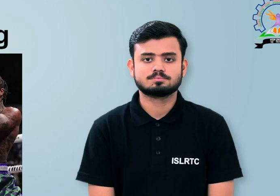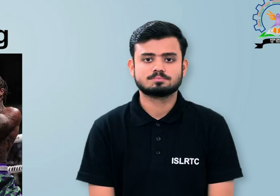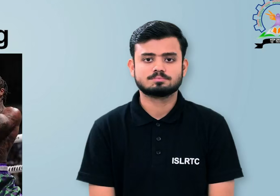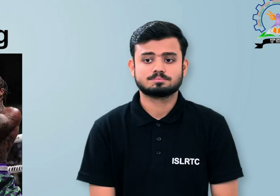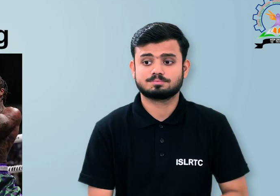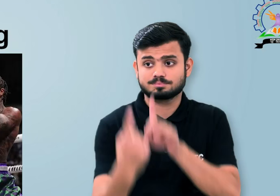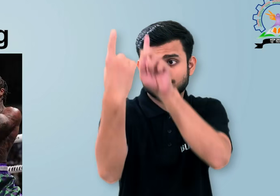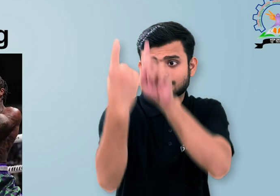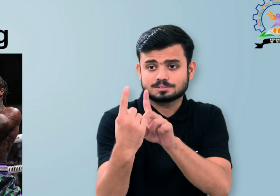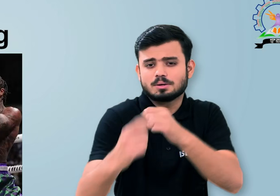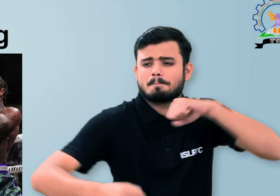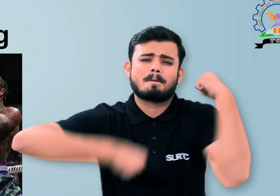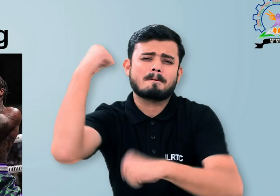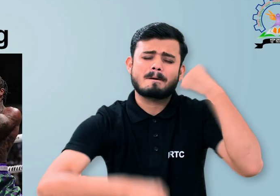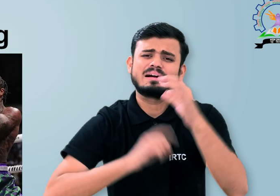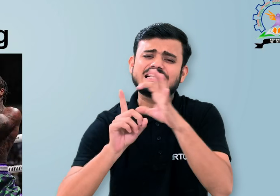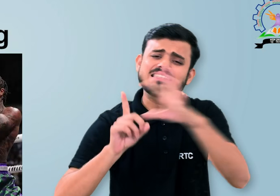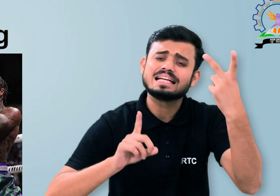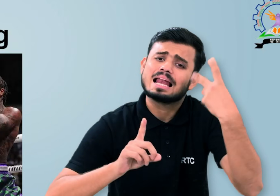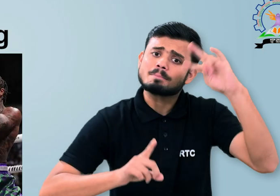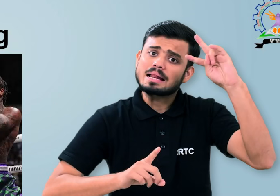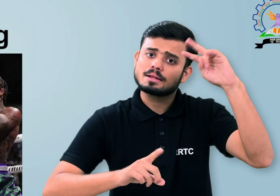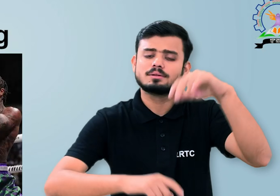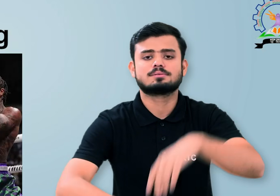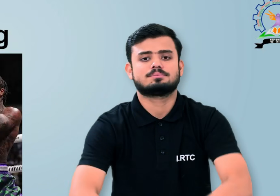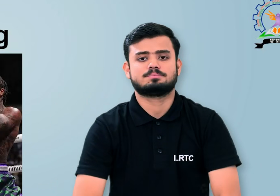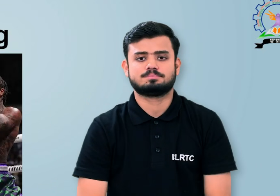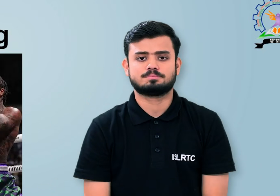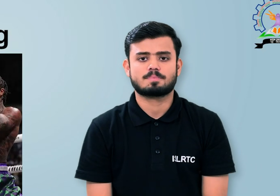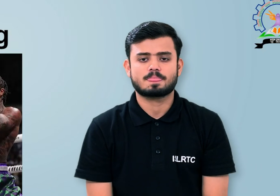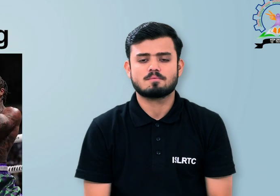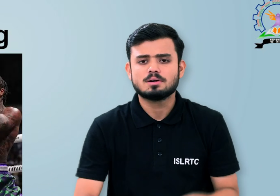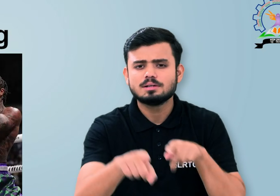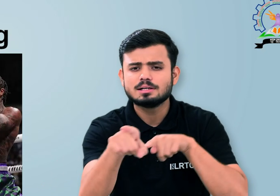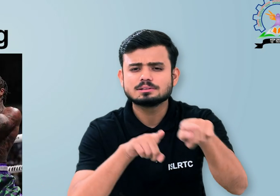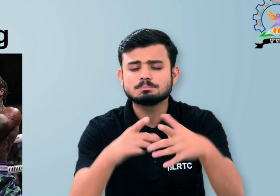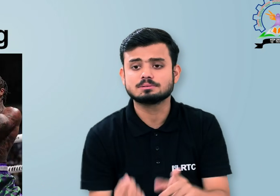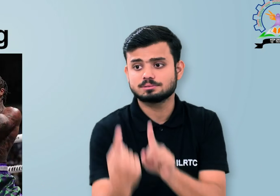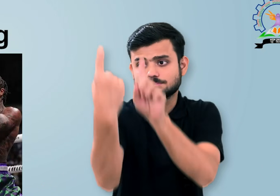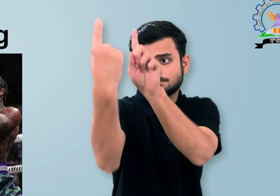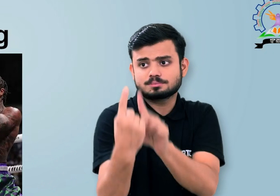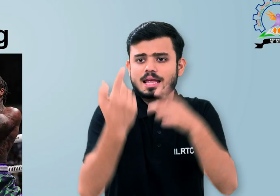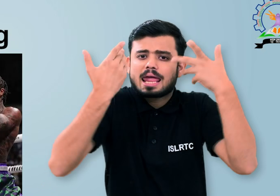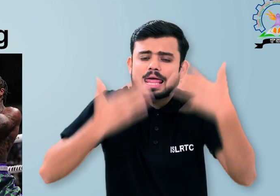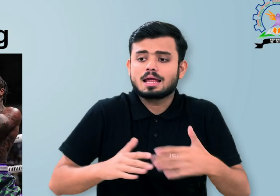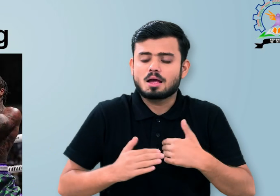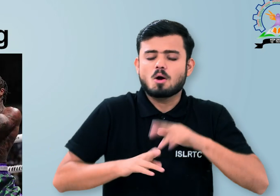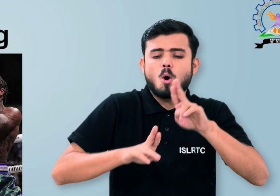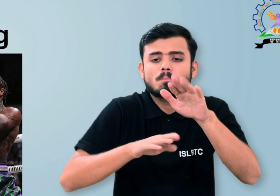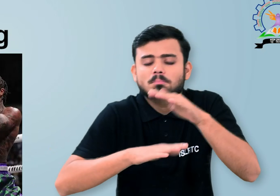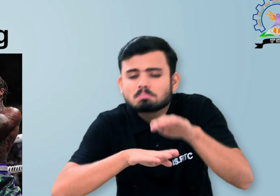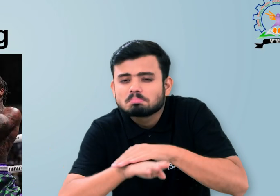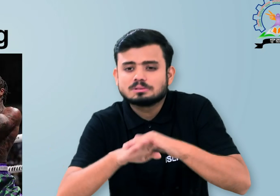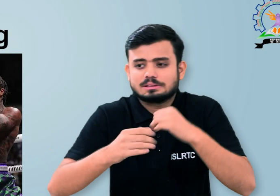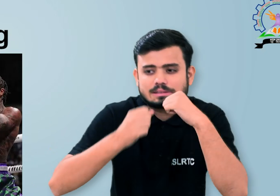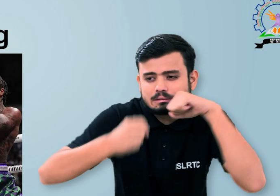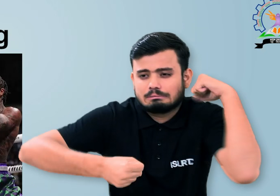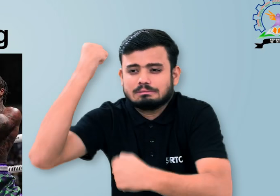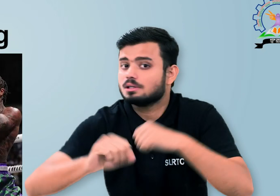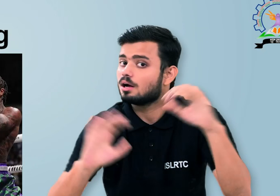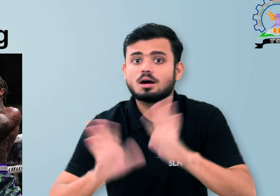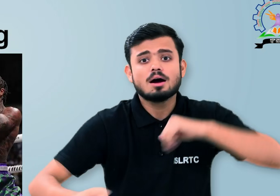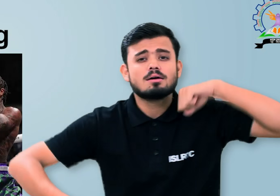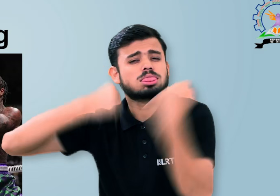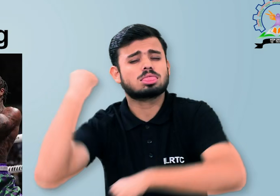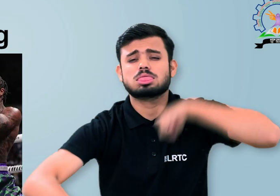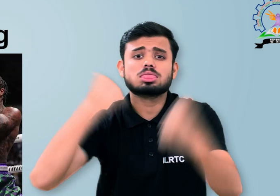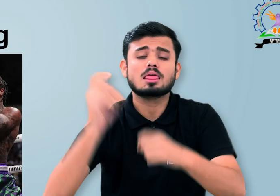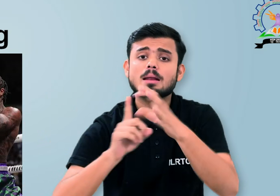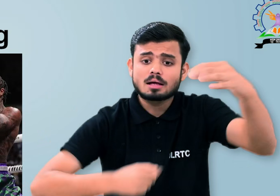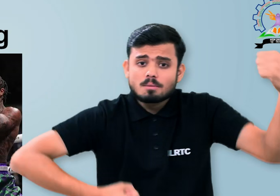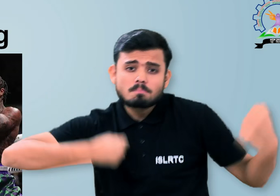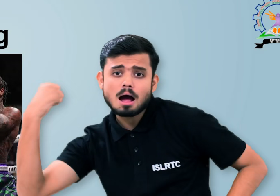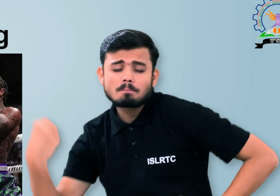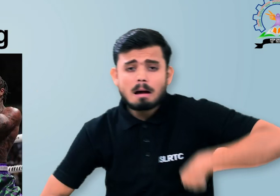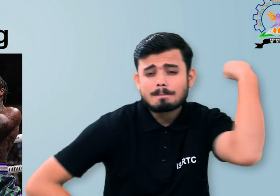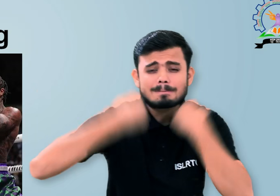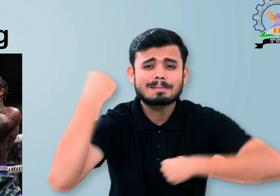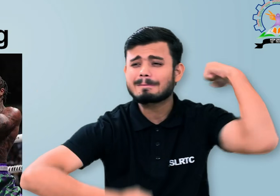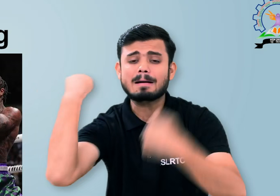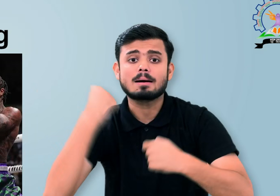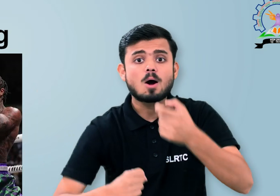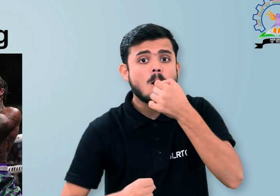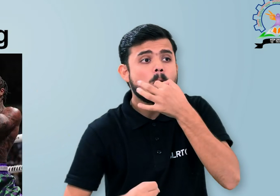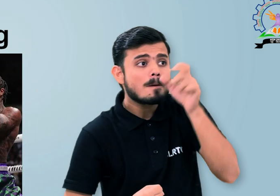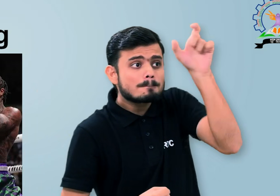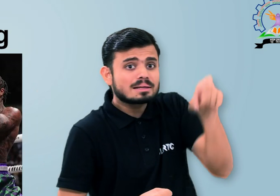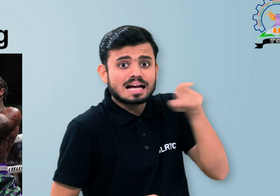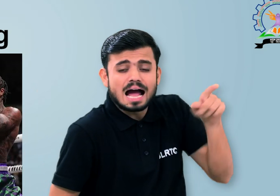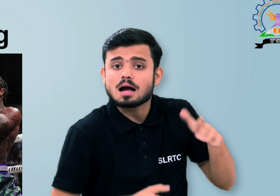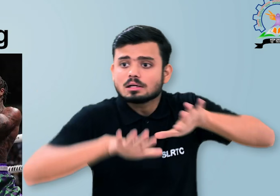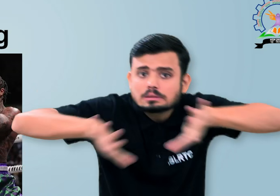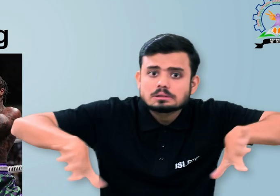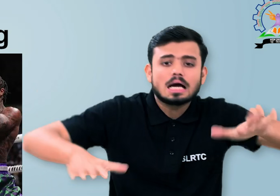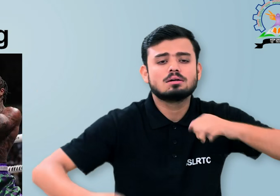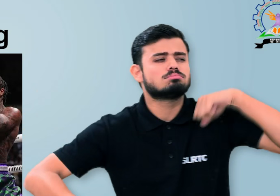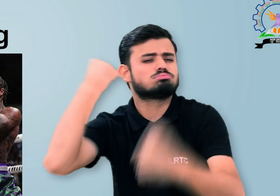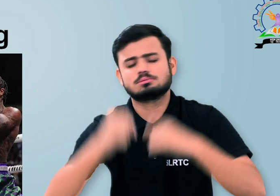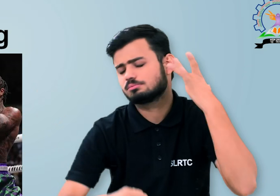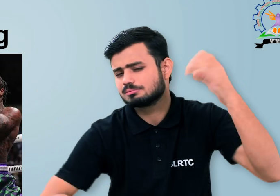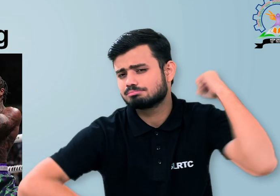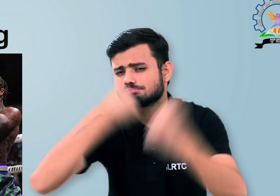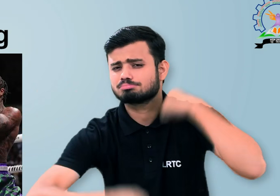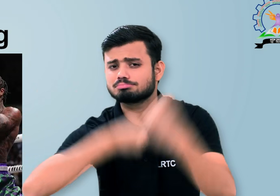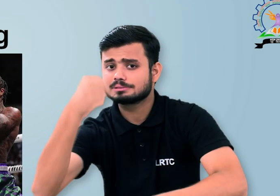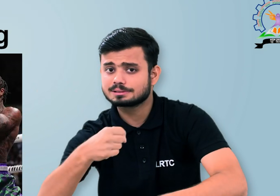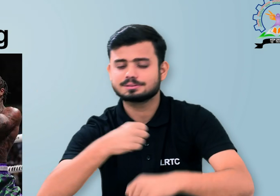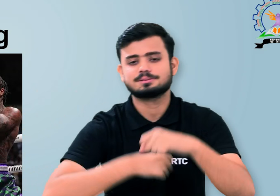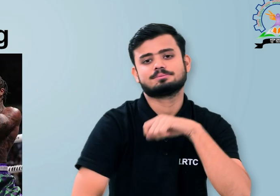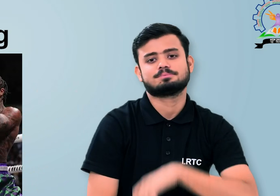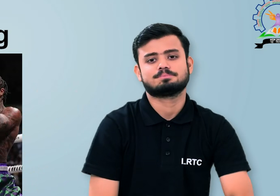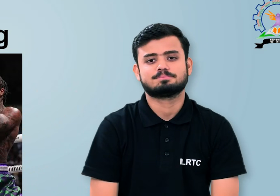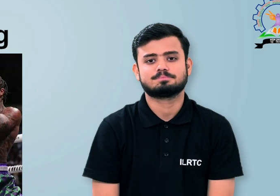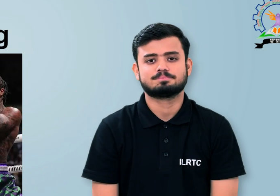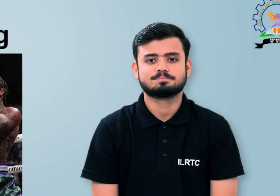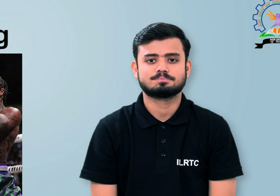Roughhousing When an opponent uses “questionable” offensive tactics, is highly physical and aggressive, it is considered to be “roughhouse tactics.”